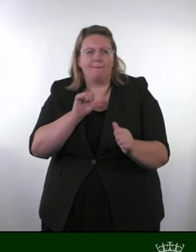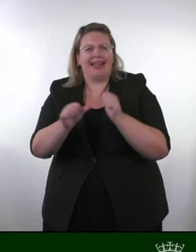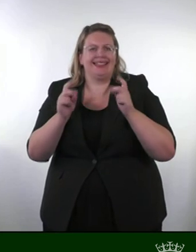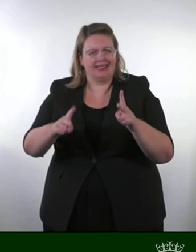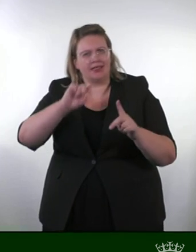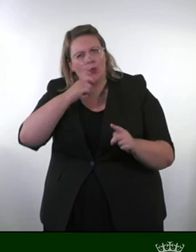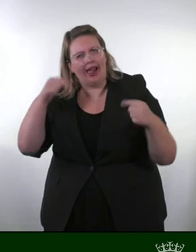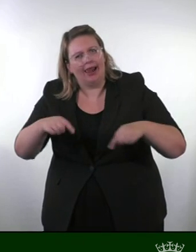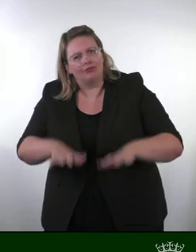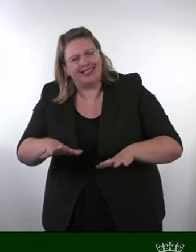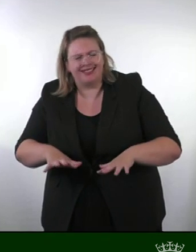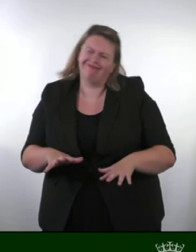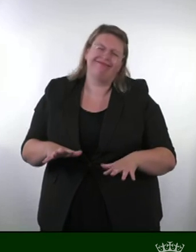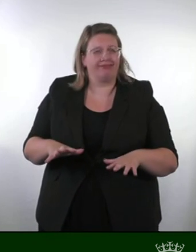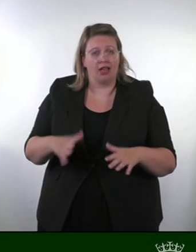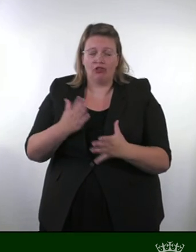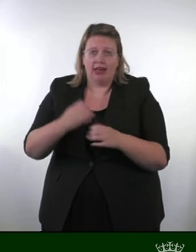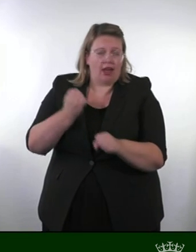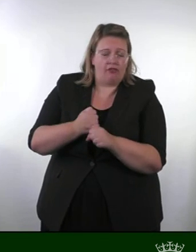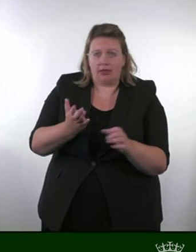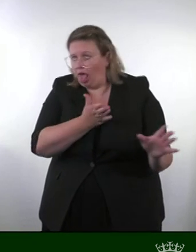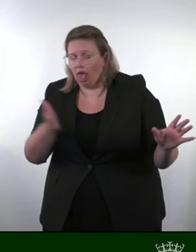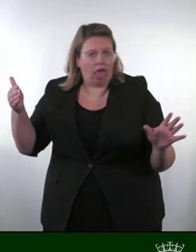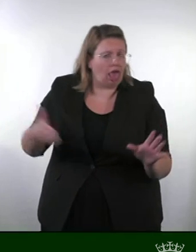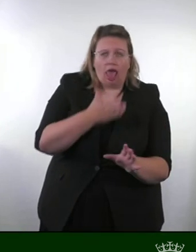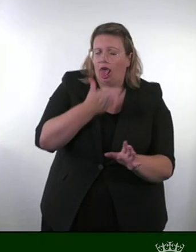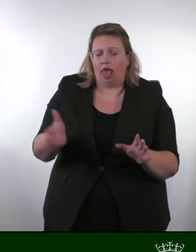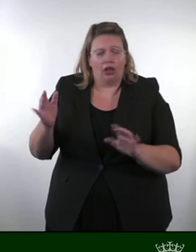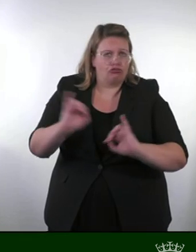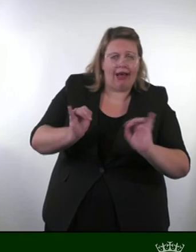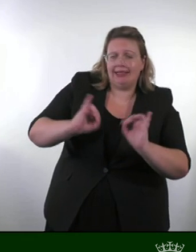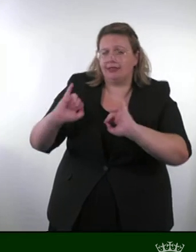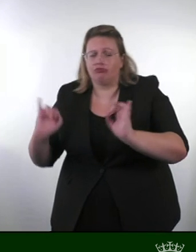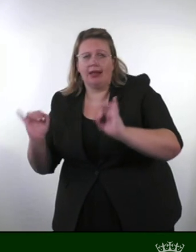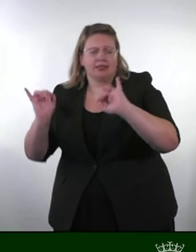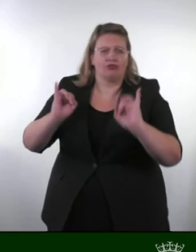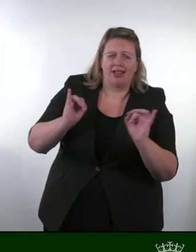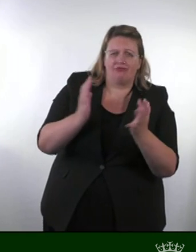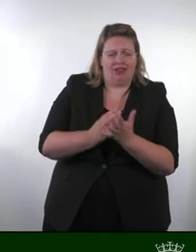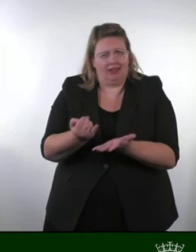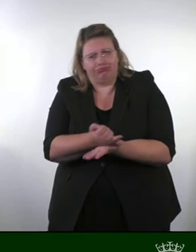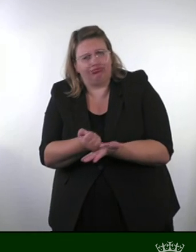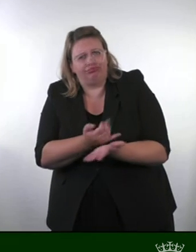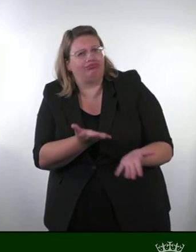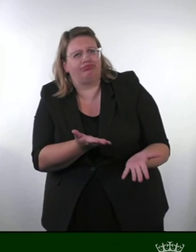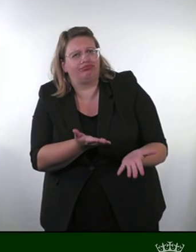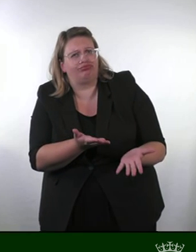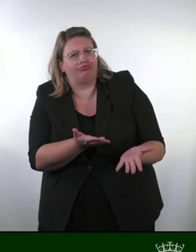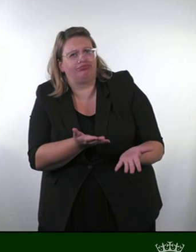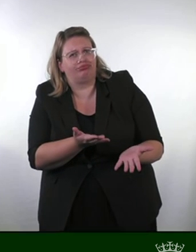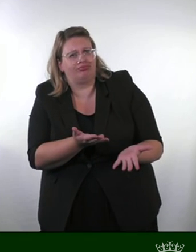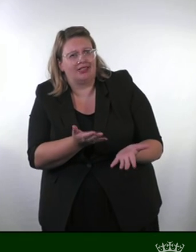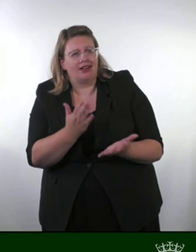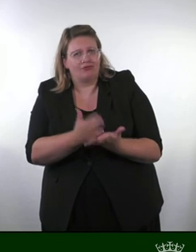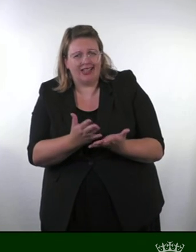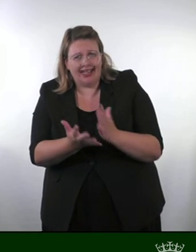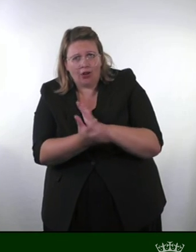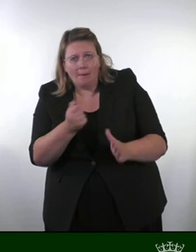The Government are lurching from crisis to crisis. They still lack even basic incompetence— They lack competence.